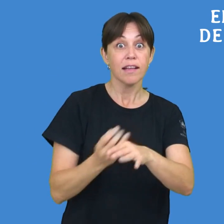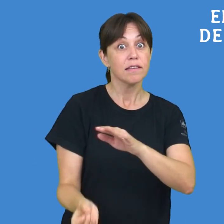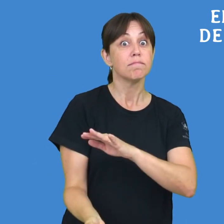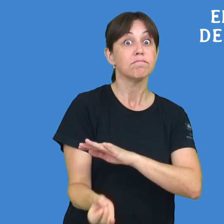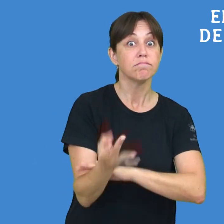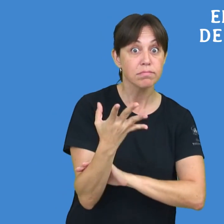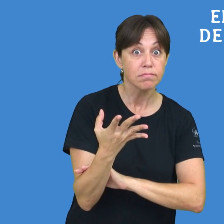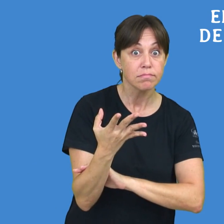crear